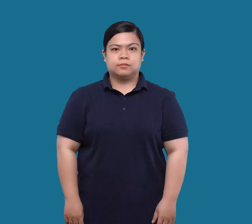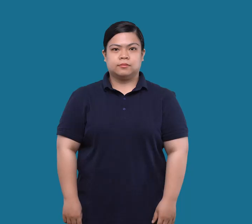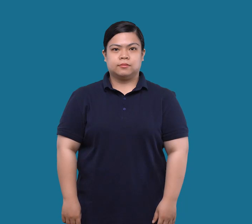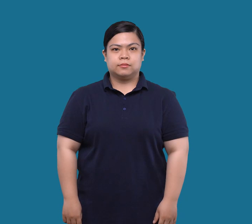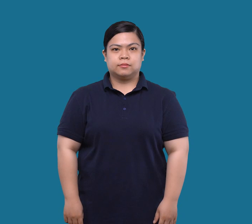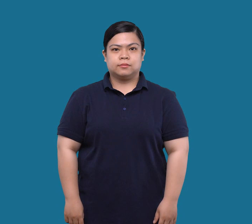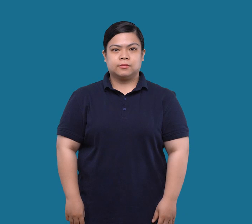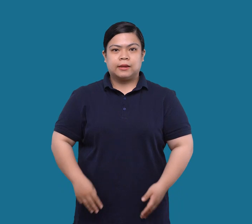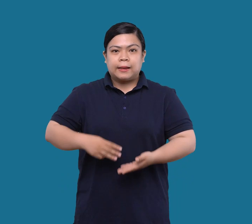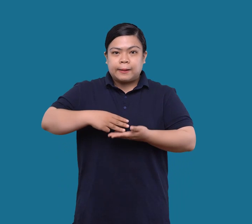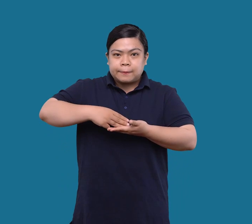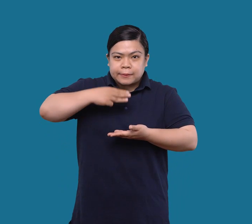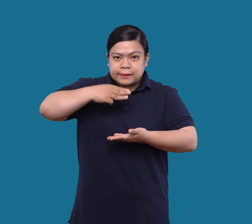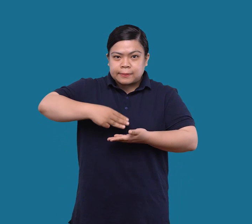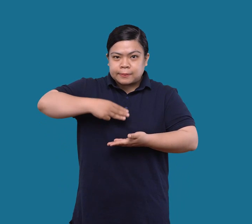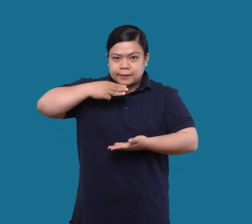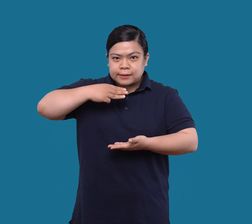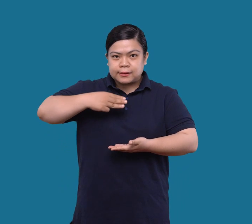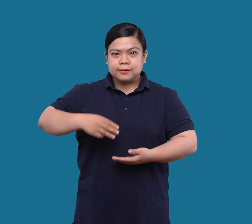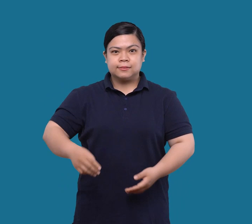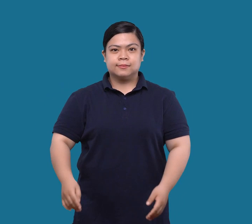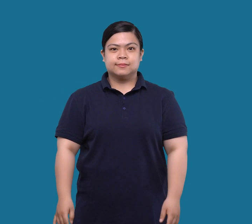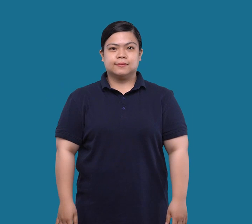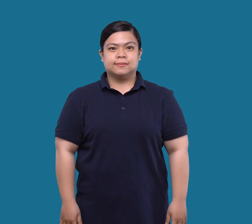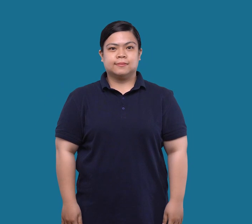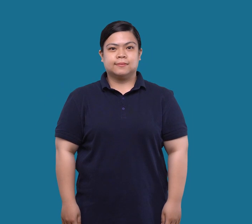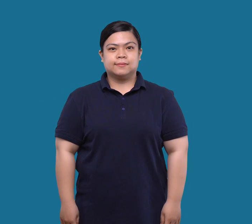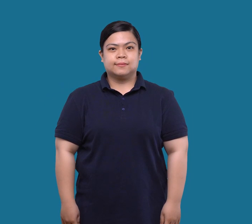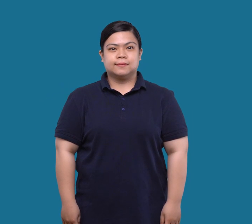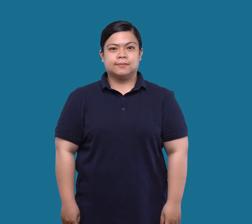miến